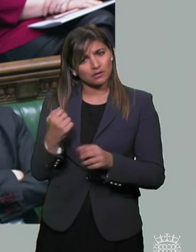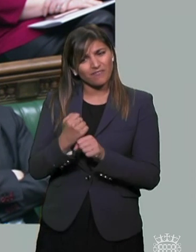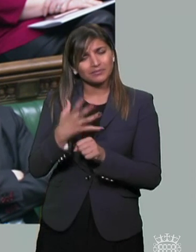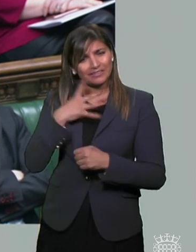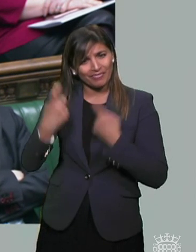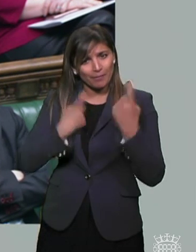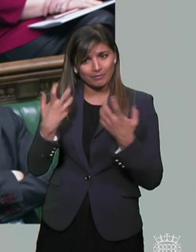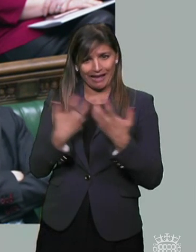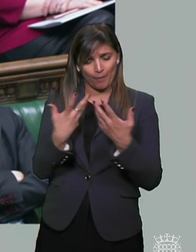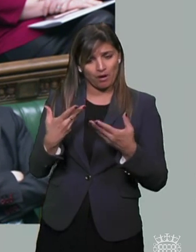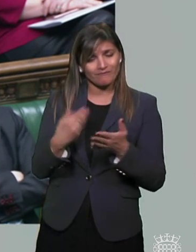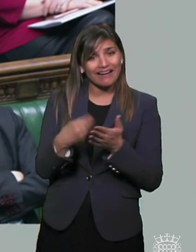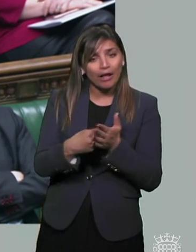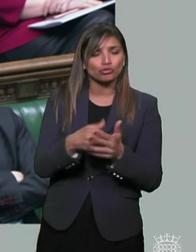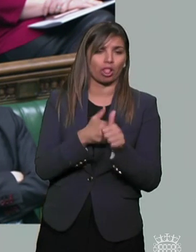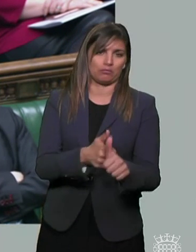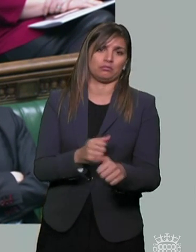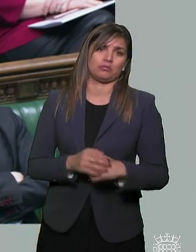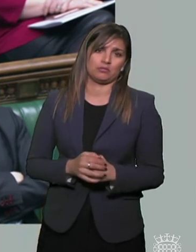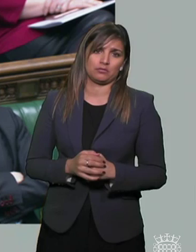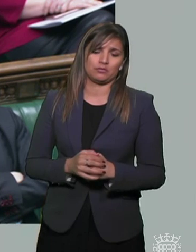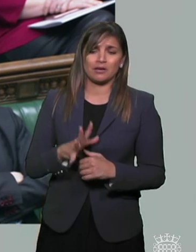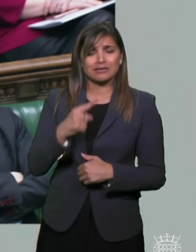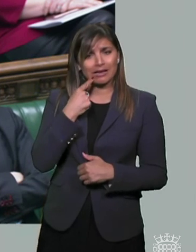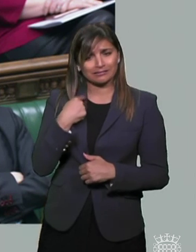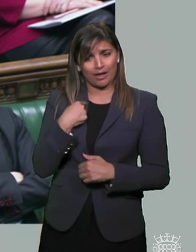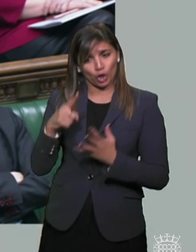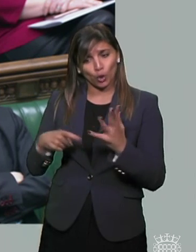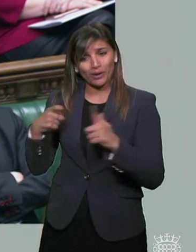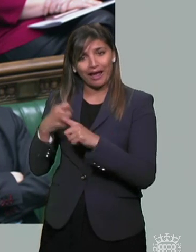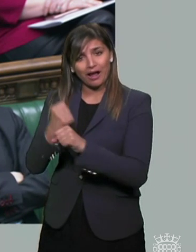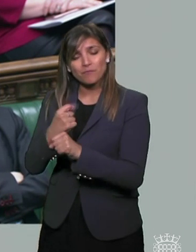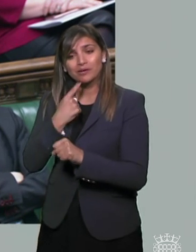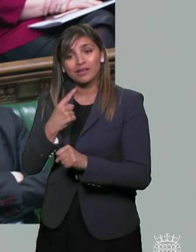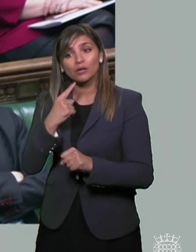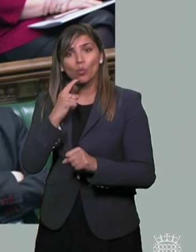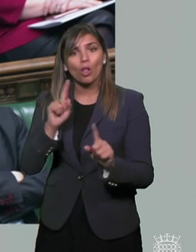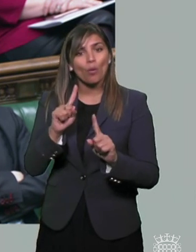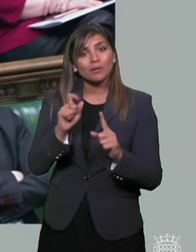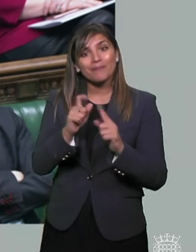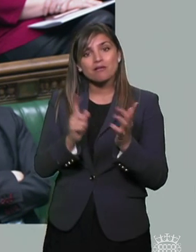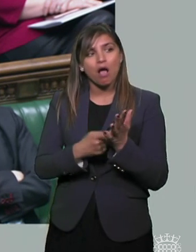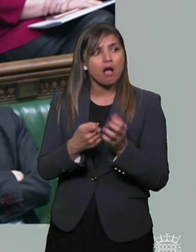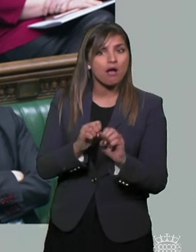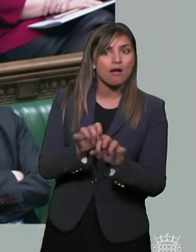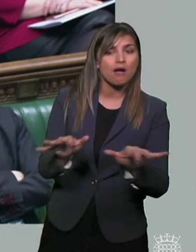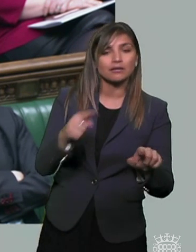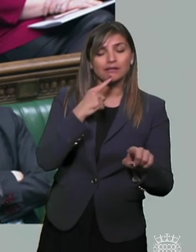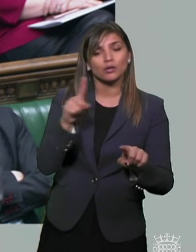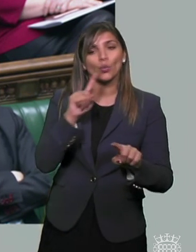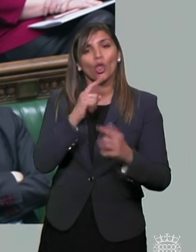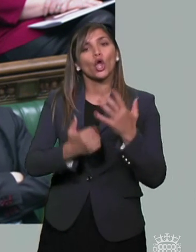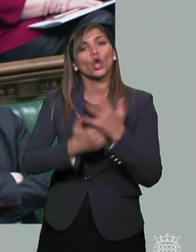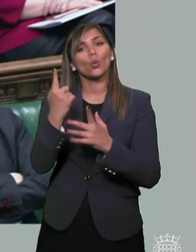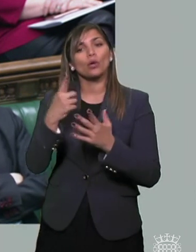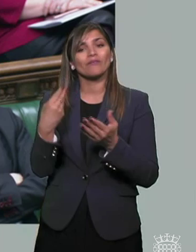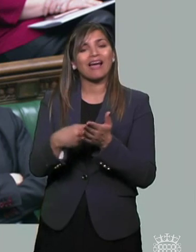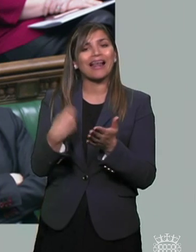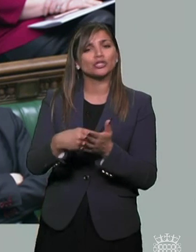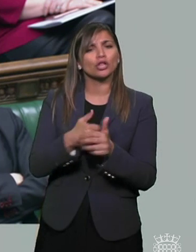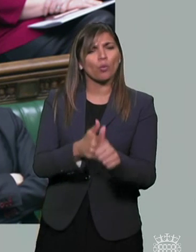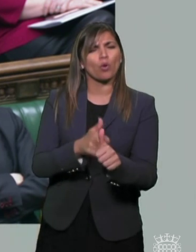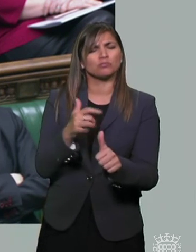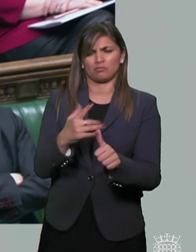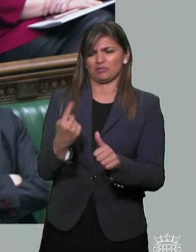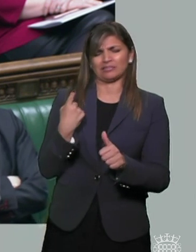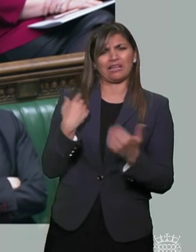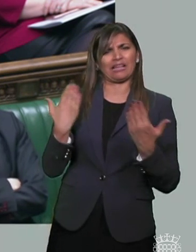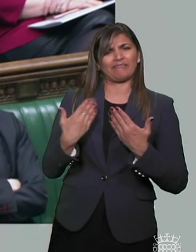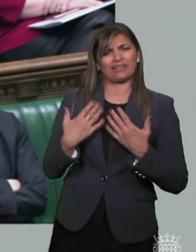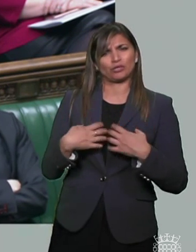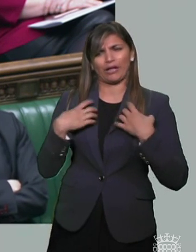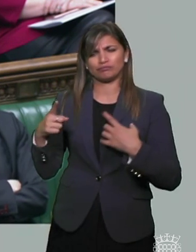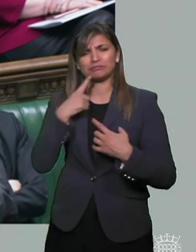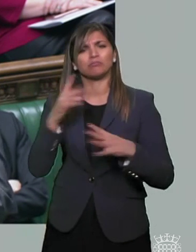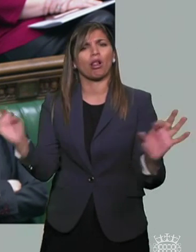Yesterday, the UK Government put out a press release saying that new financial support was coming, but last night the Treasury U-turned, saying that no new money was available.